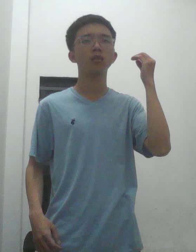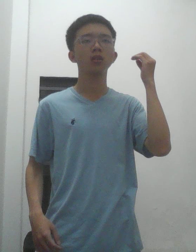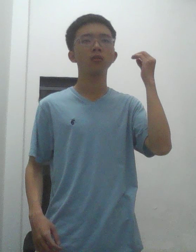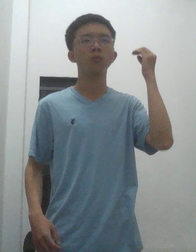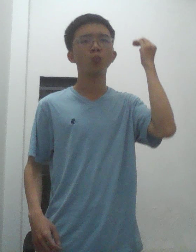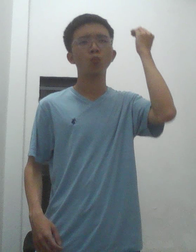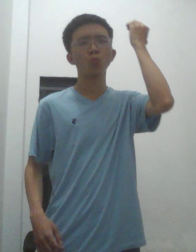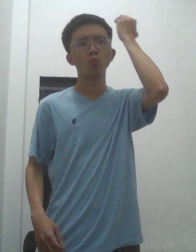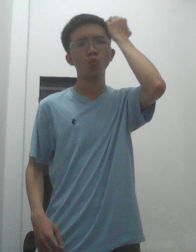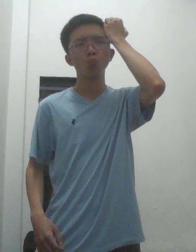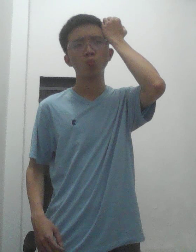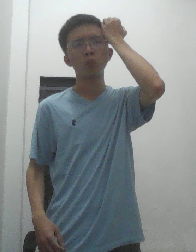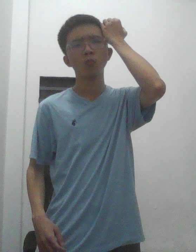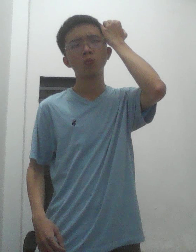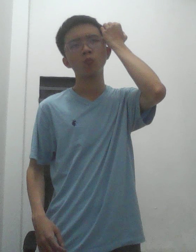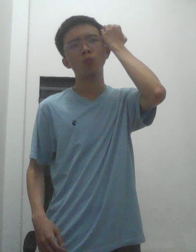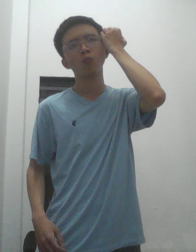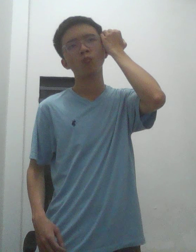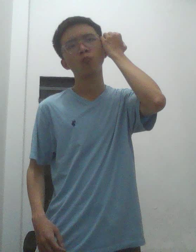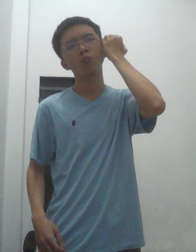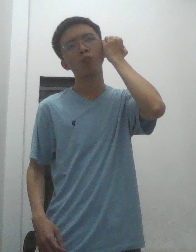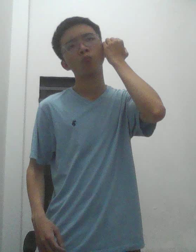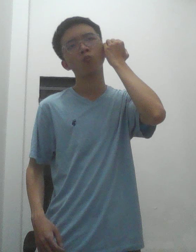oi troi